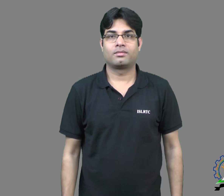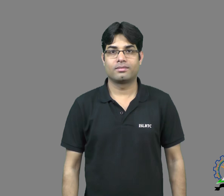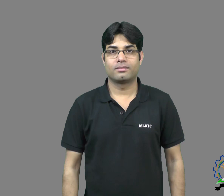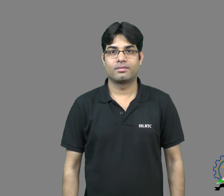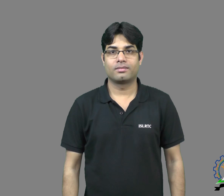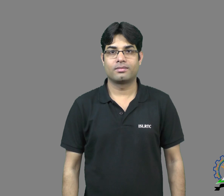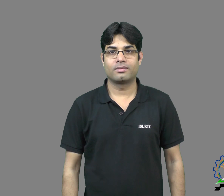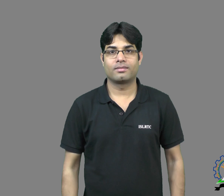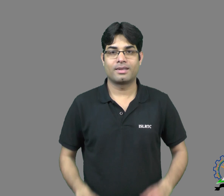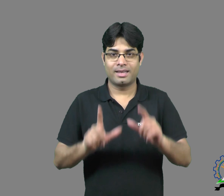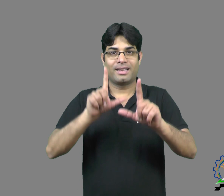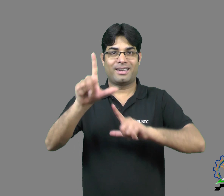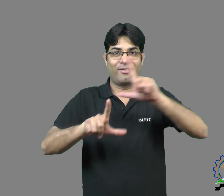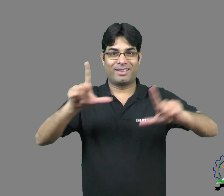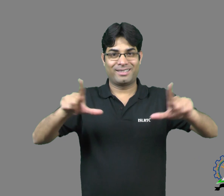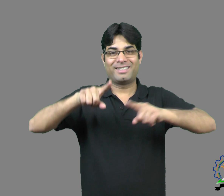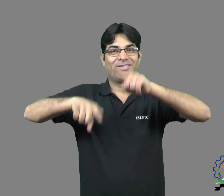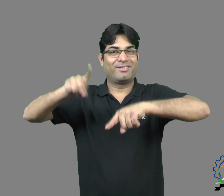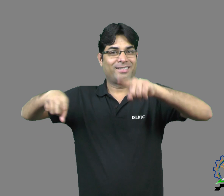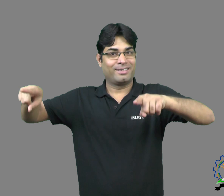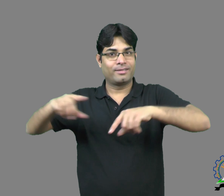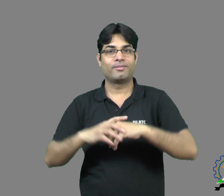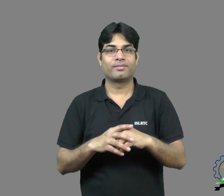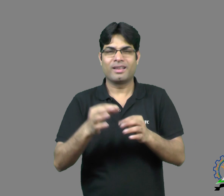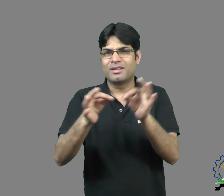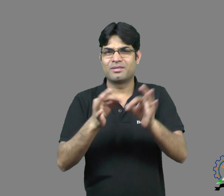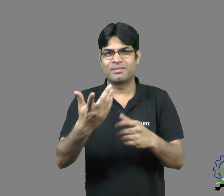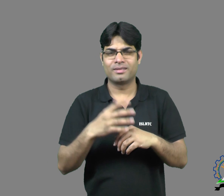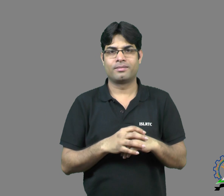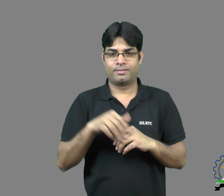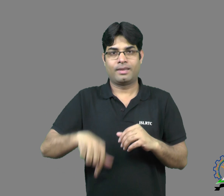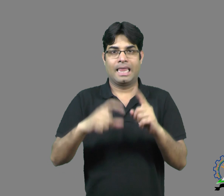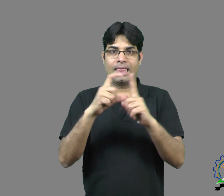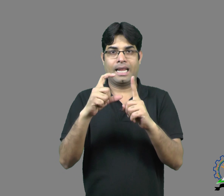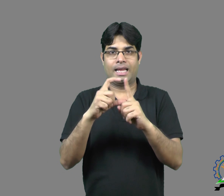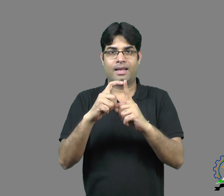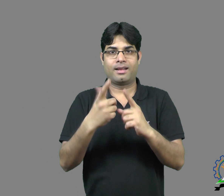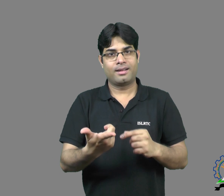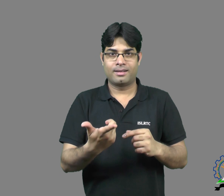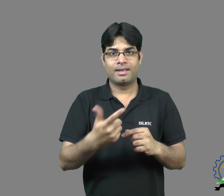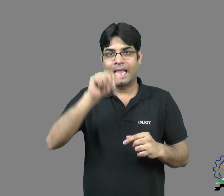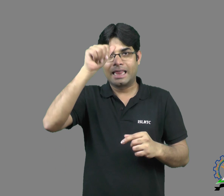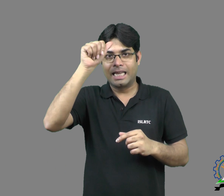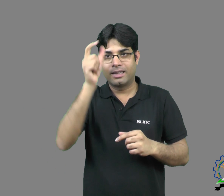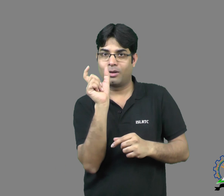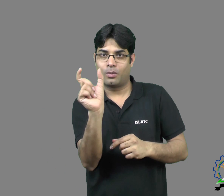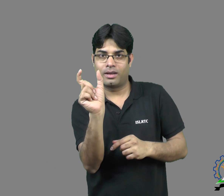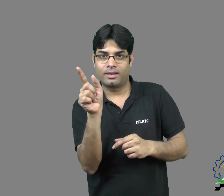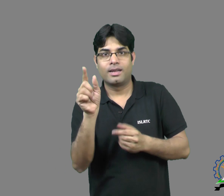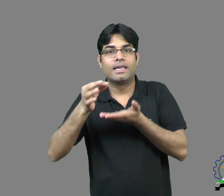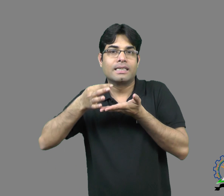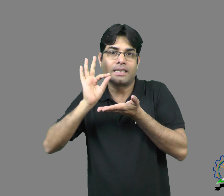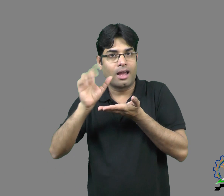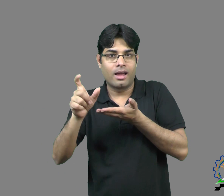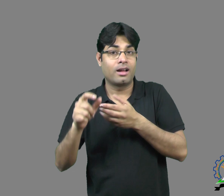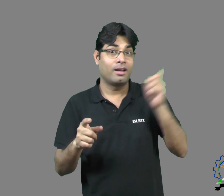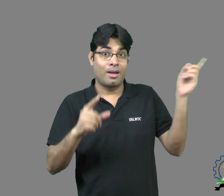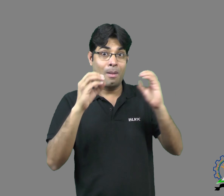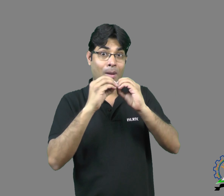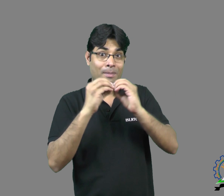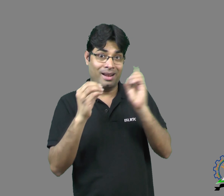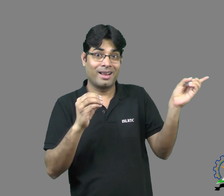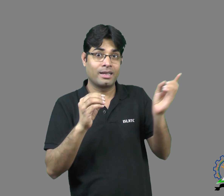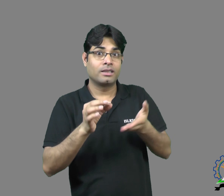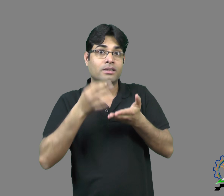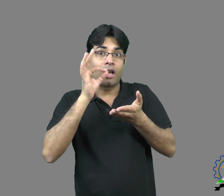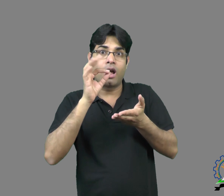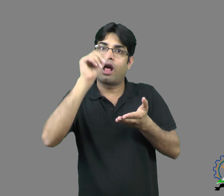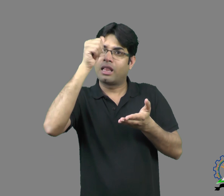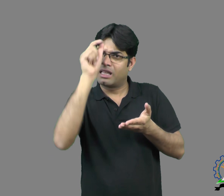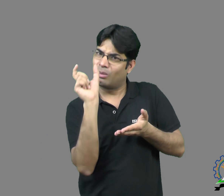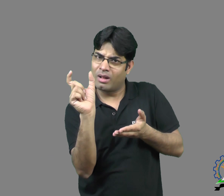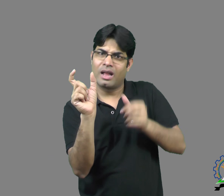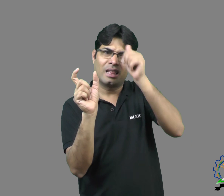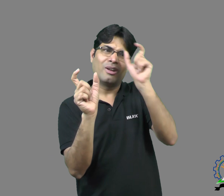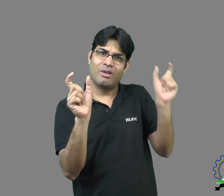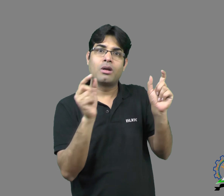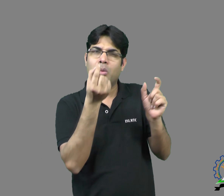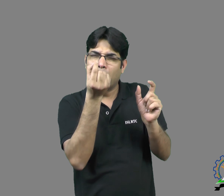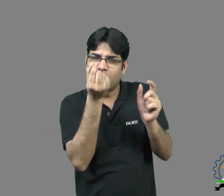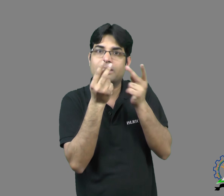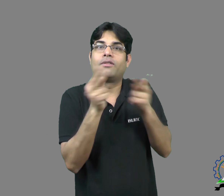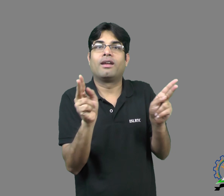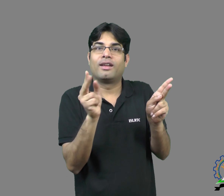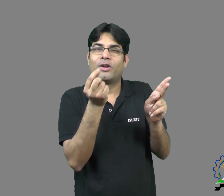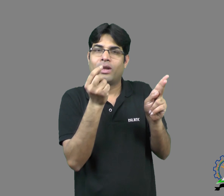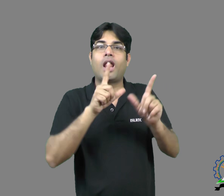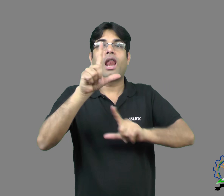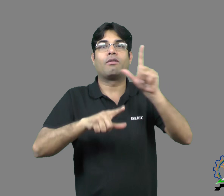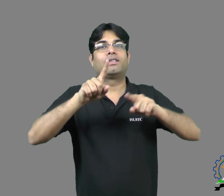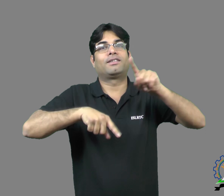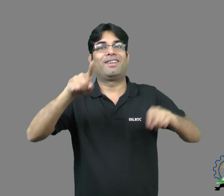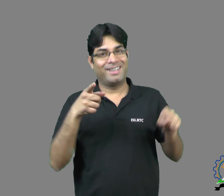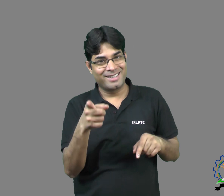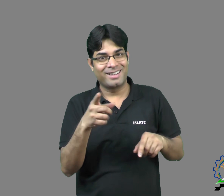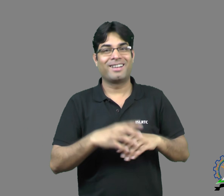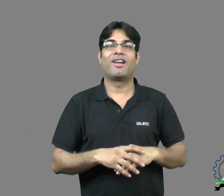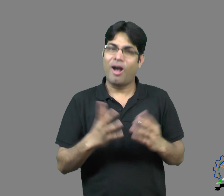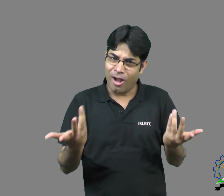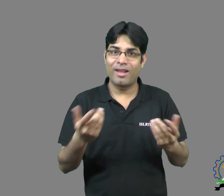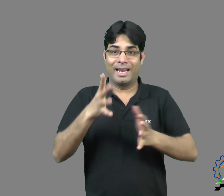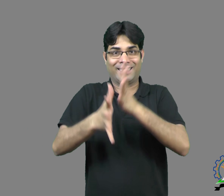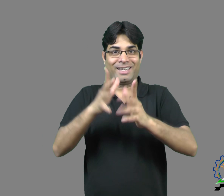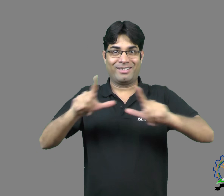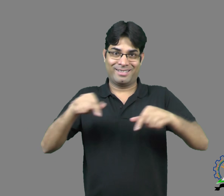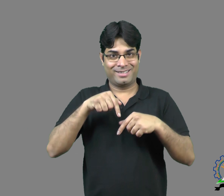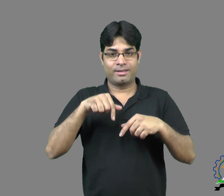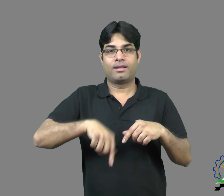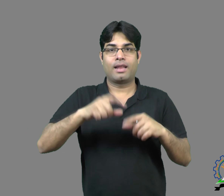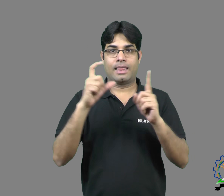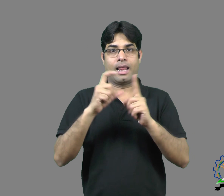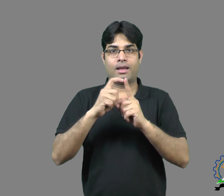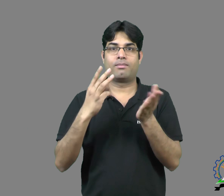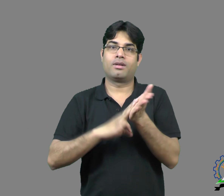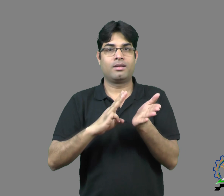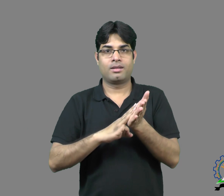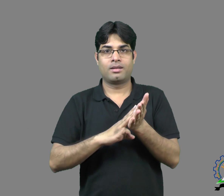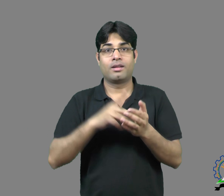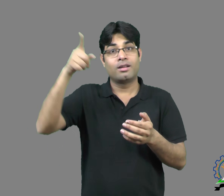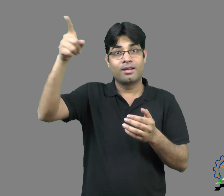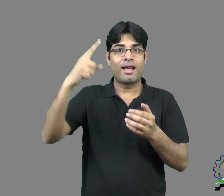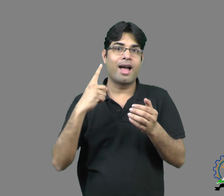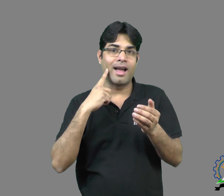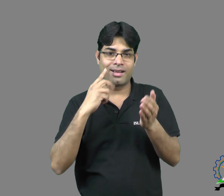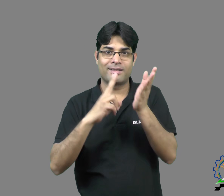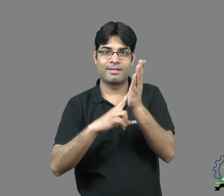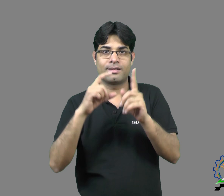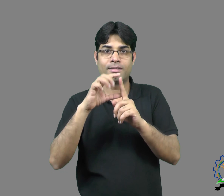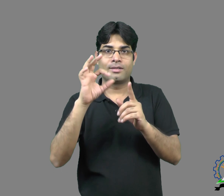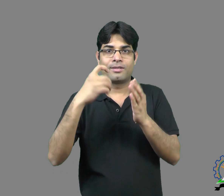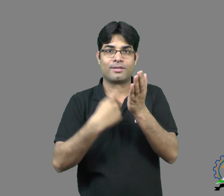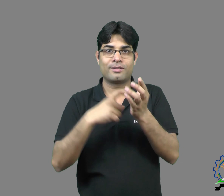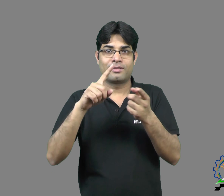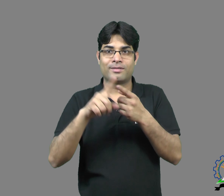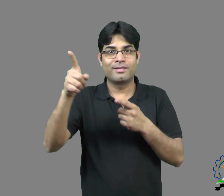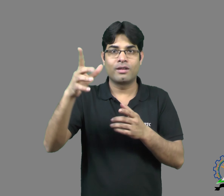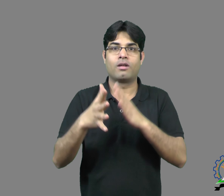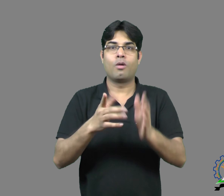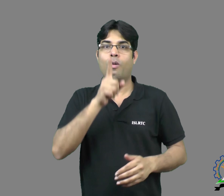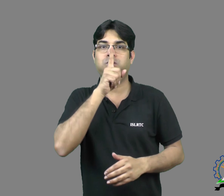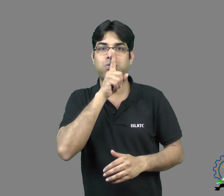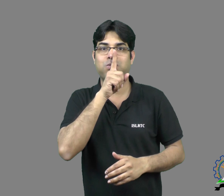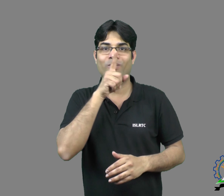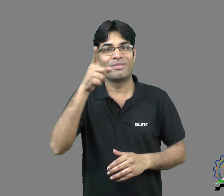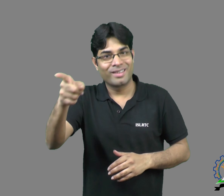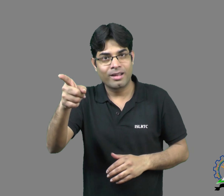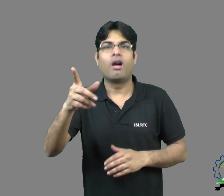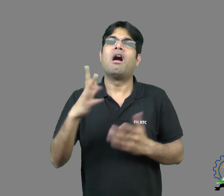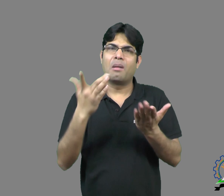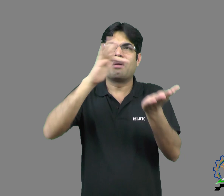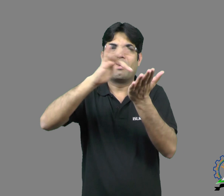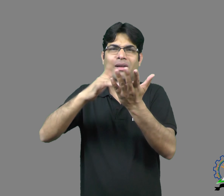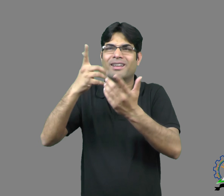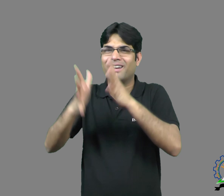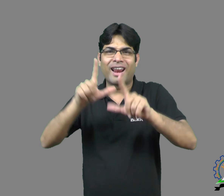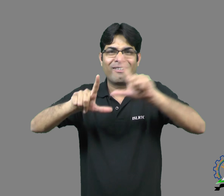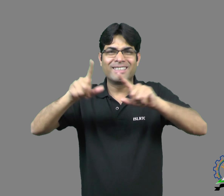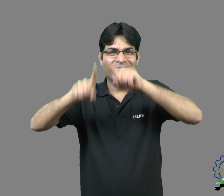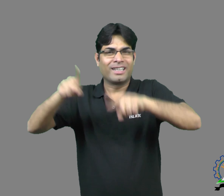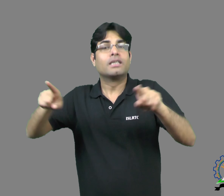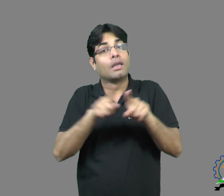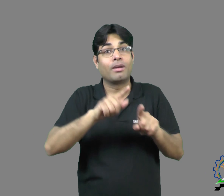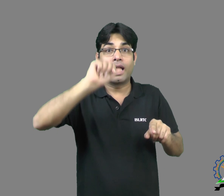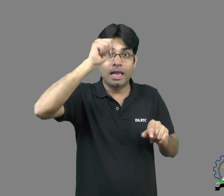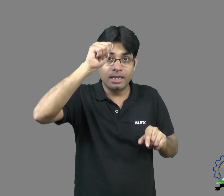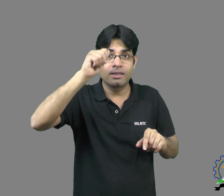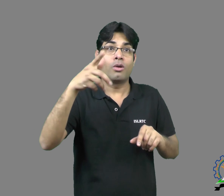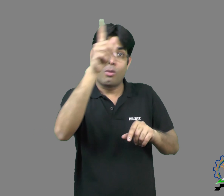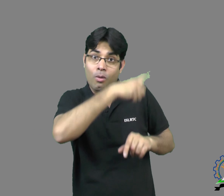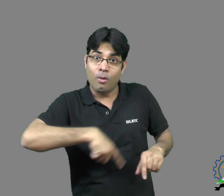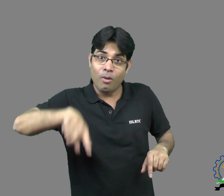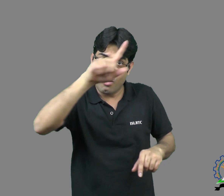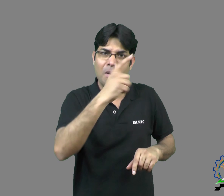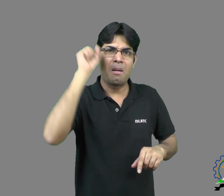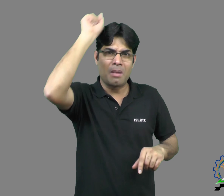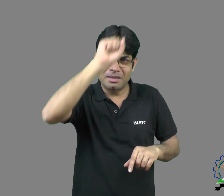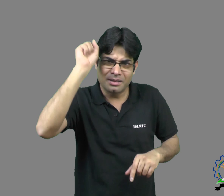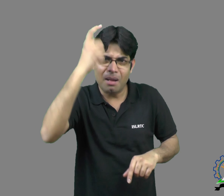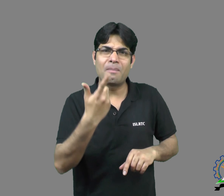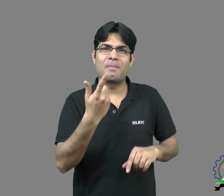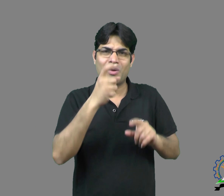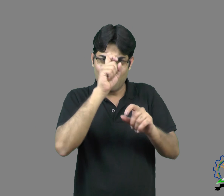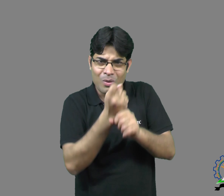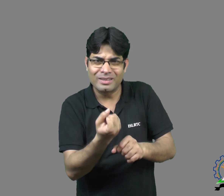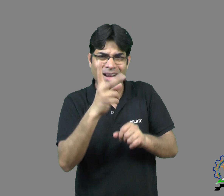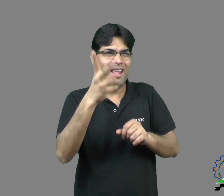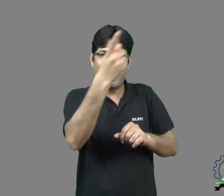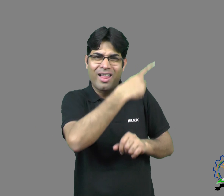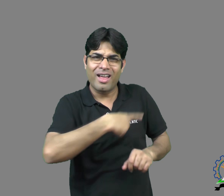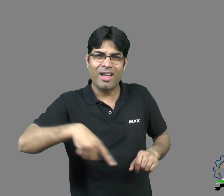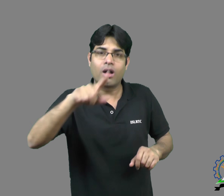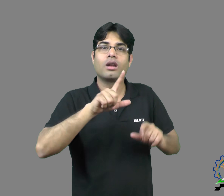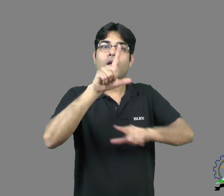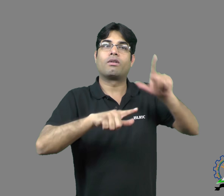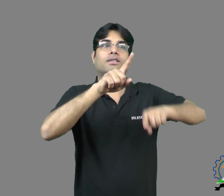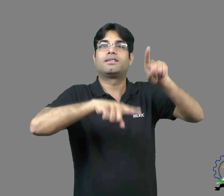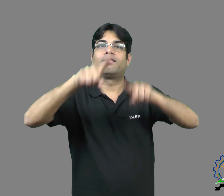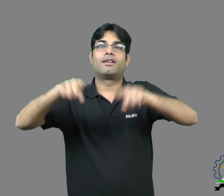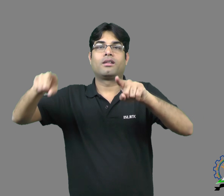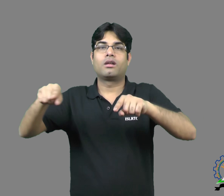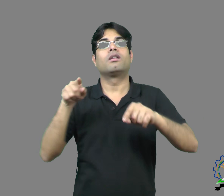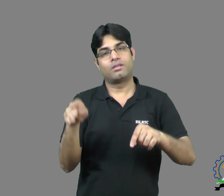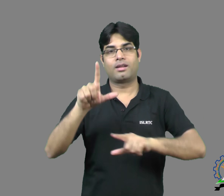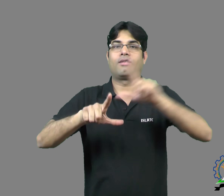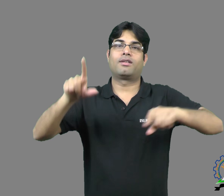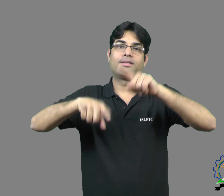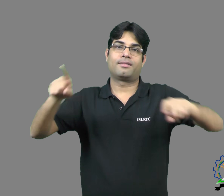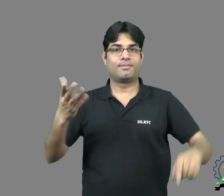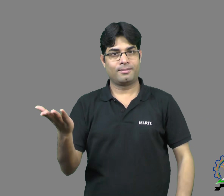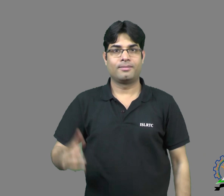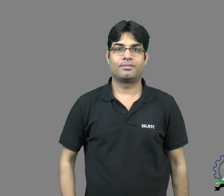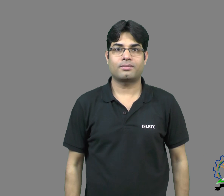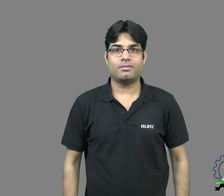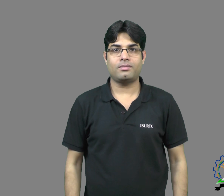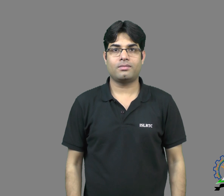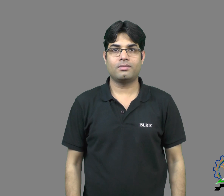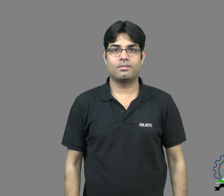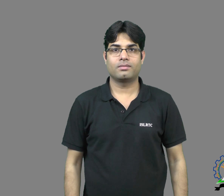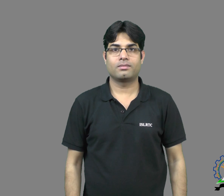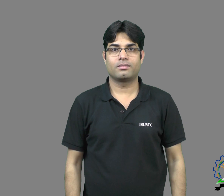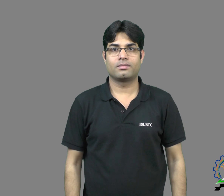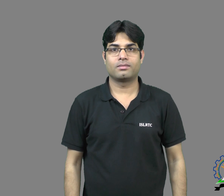Language Variation